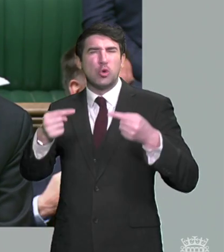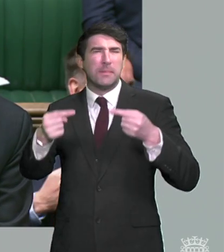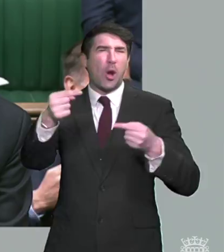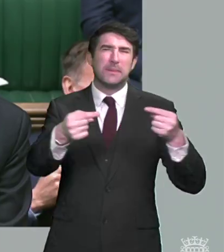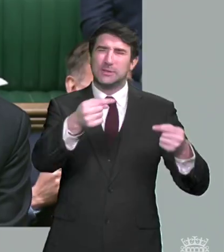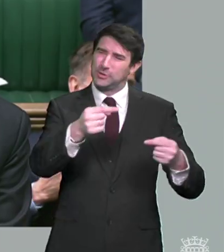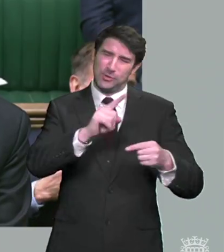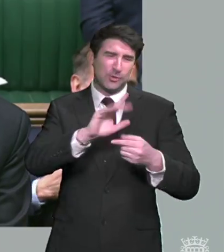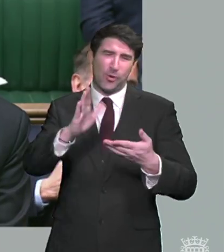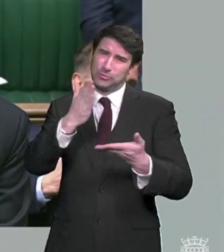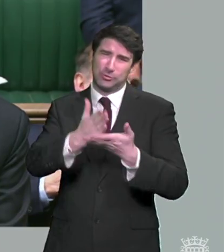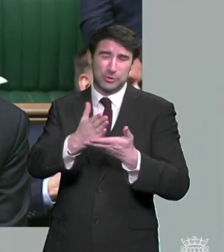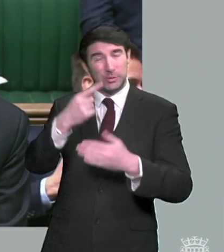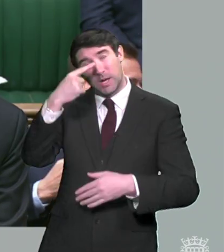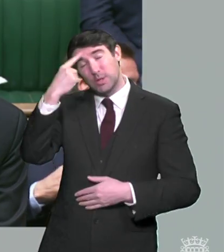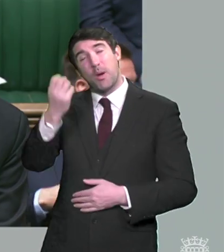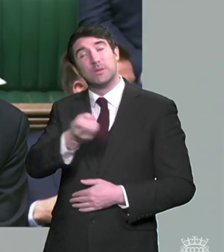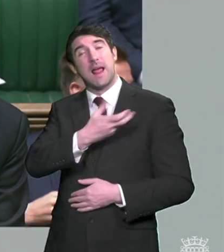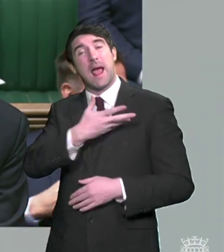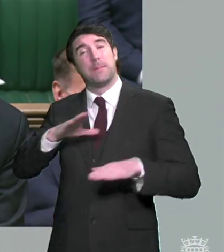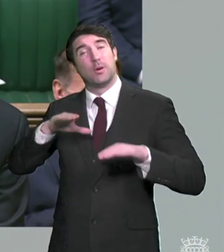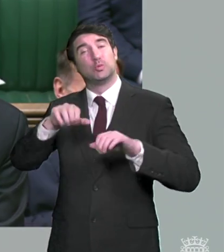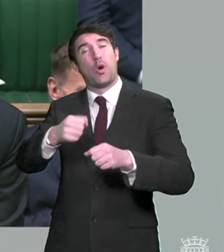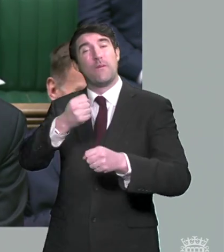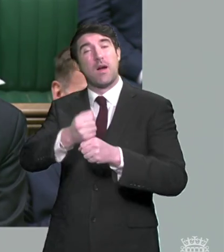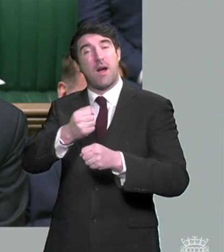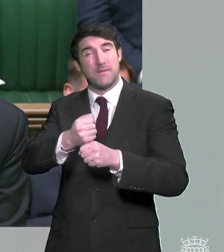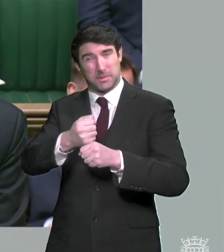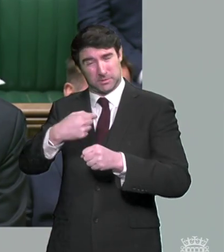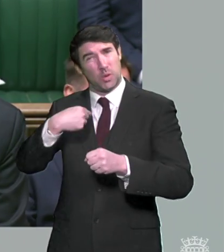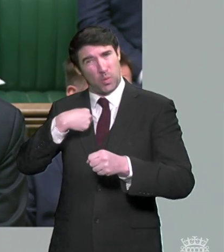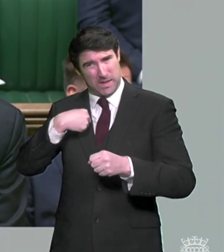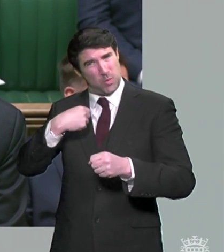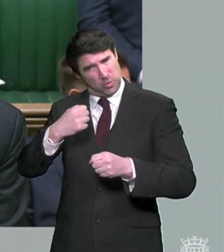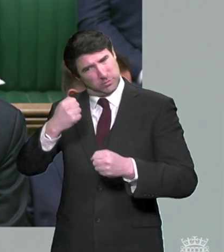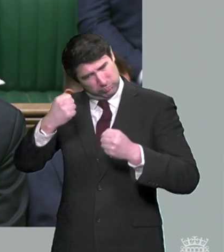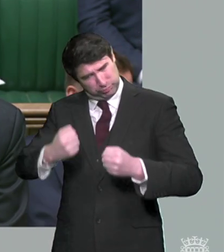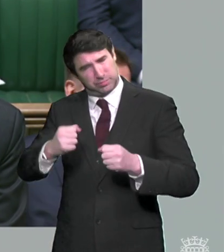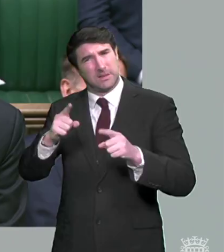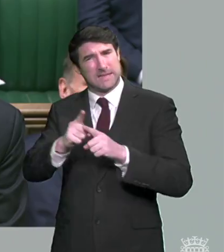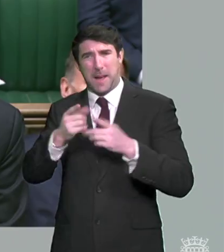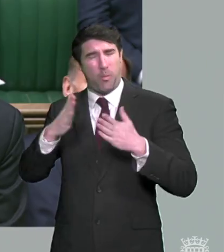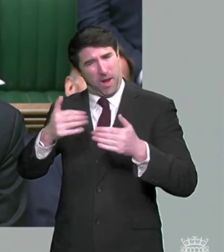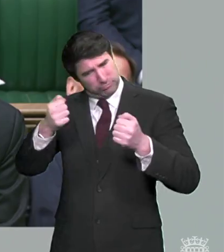If a Labour Government came to power, we would certainly seek to hold them to account in the same terms.